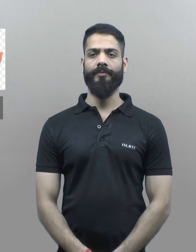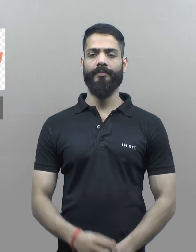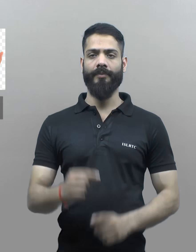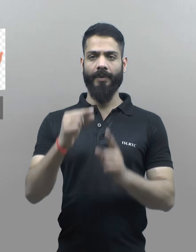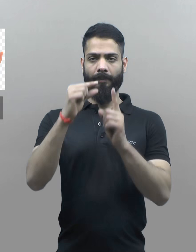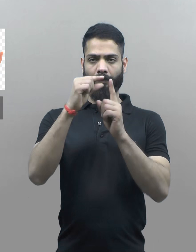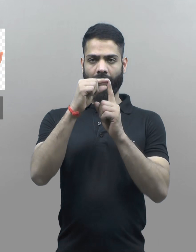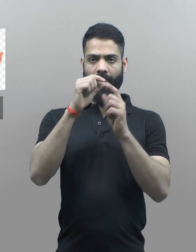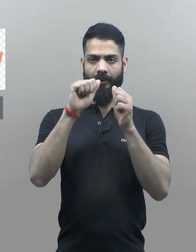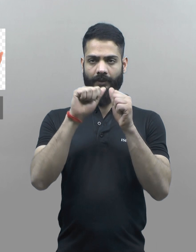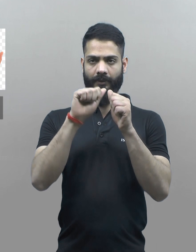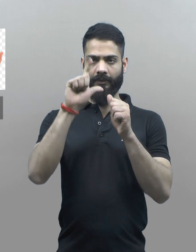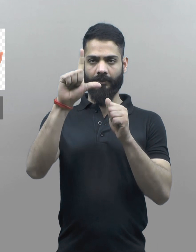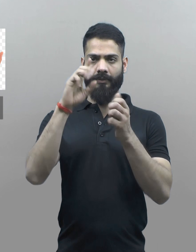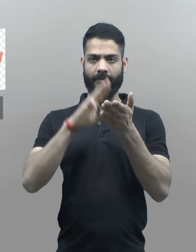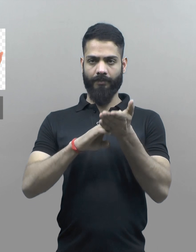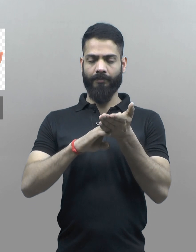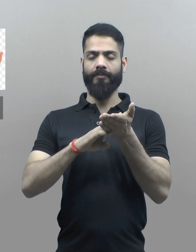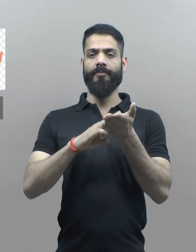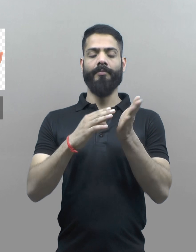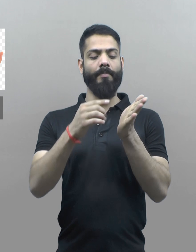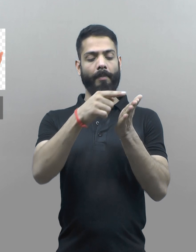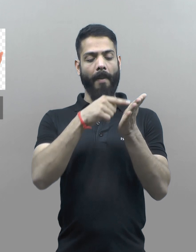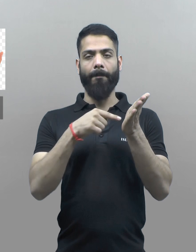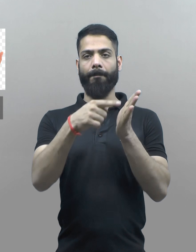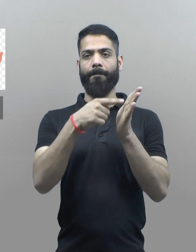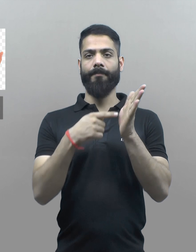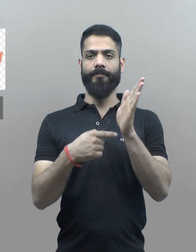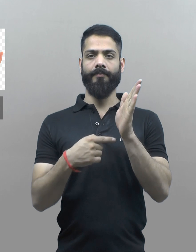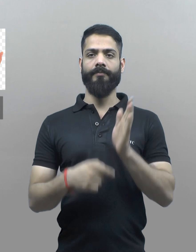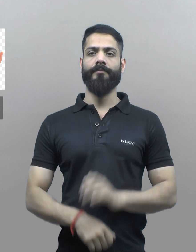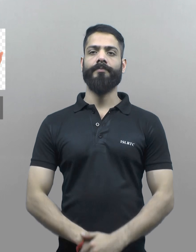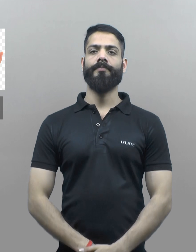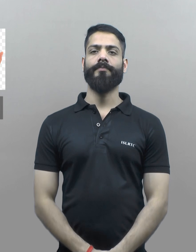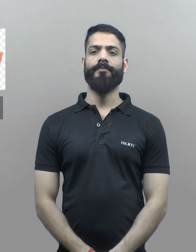Palm